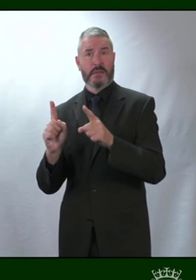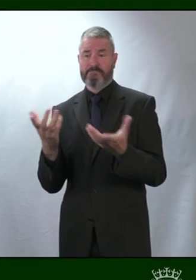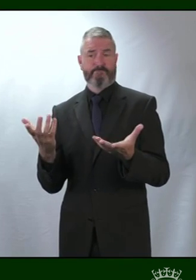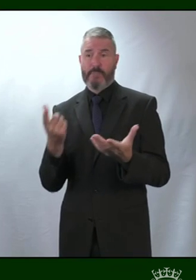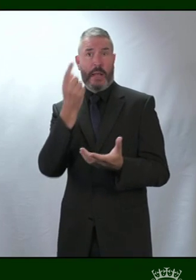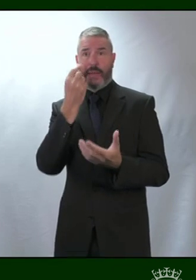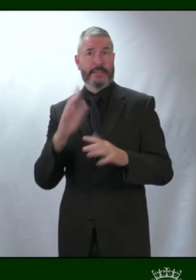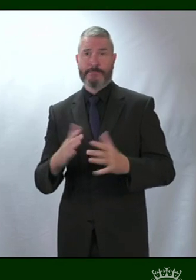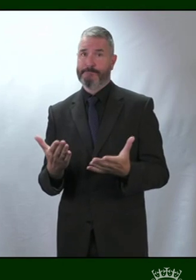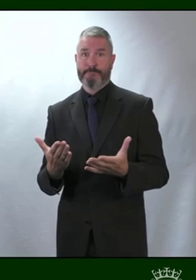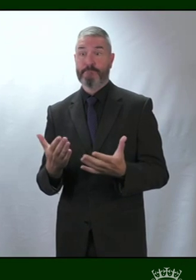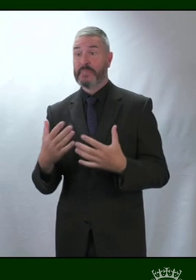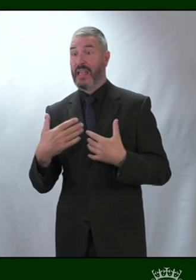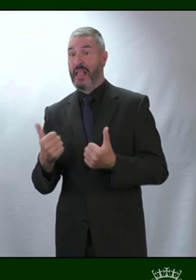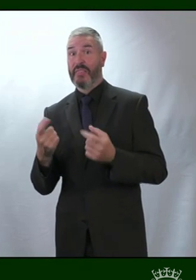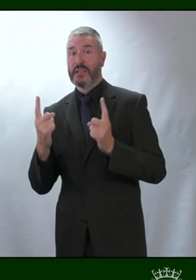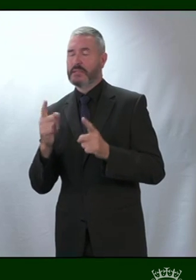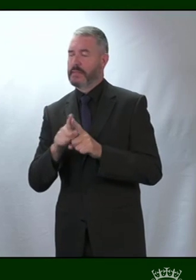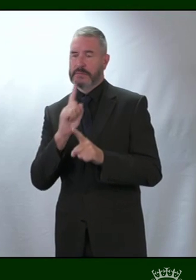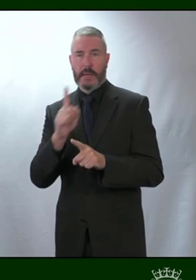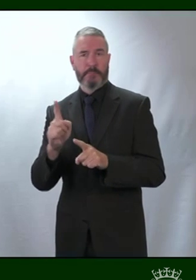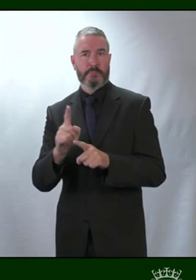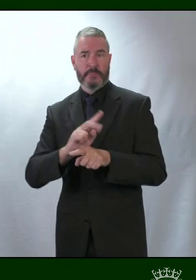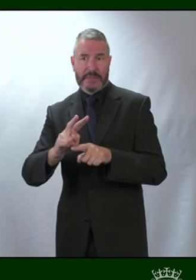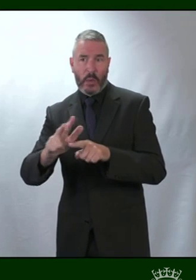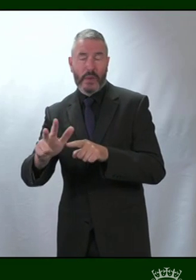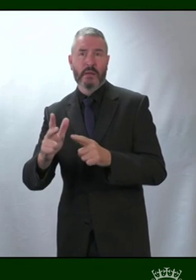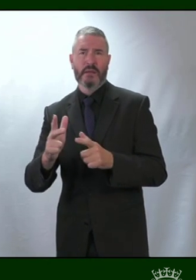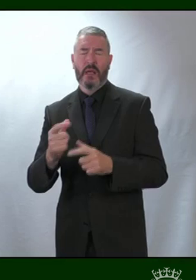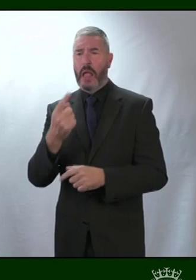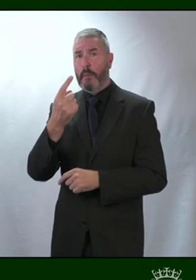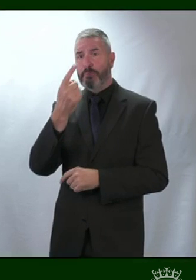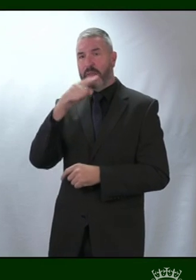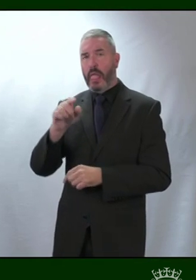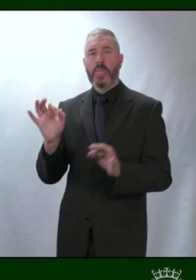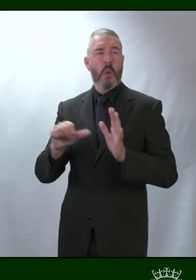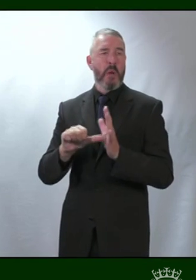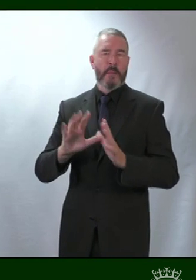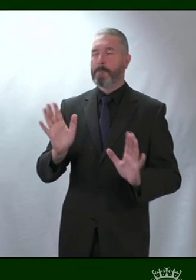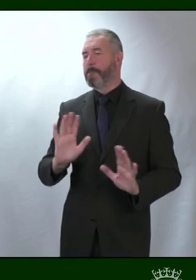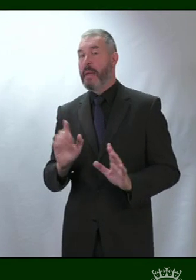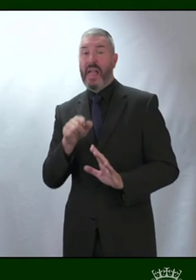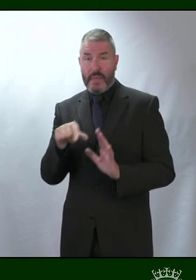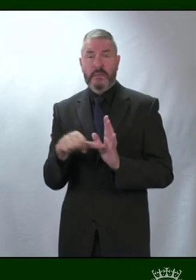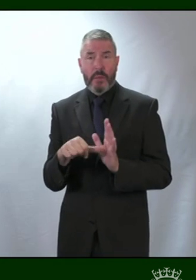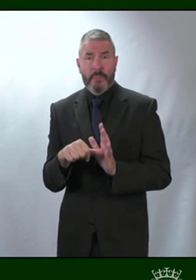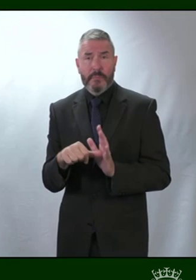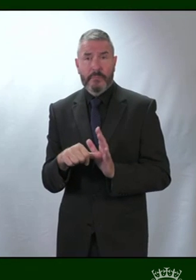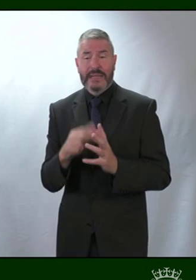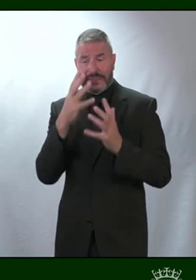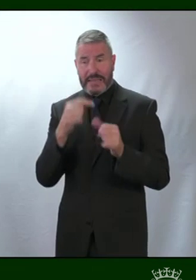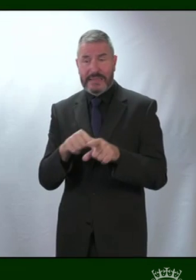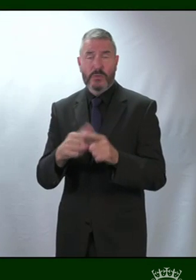The Health Secretary said that fixing testing would take weeks. Pretending that there isn’t a problem is part of the problem, Prime Minister.